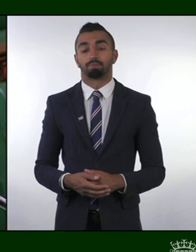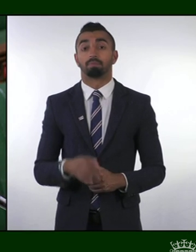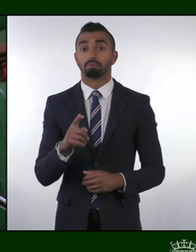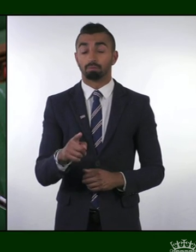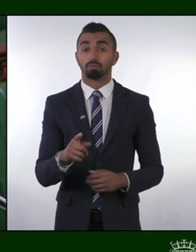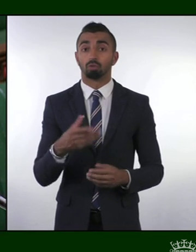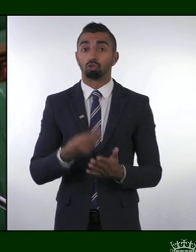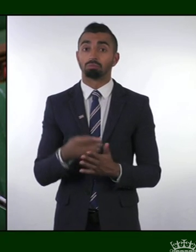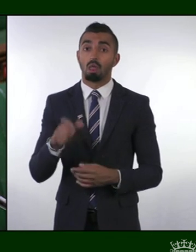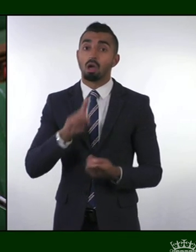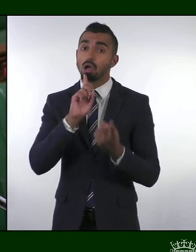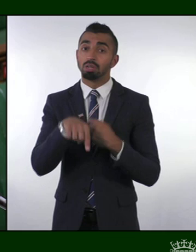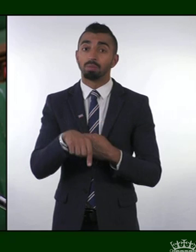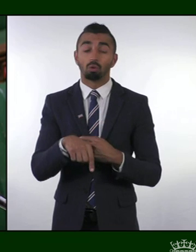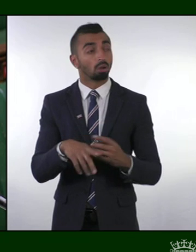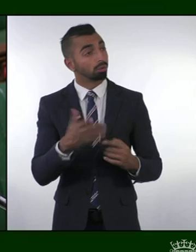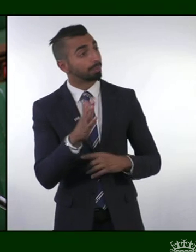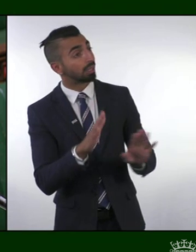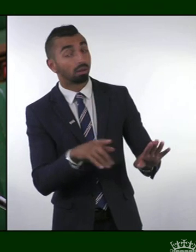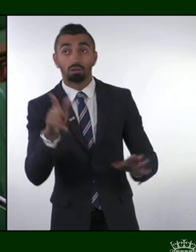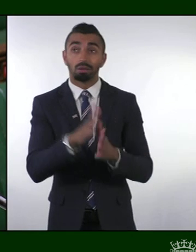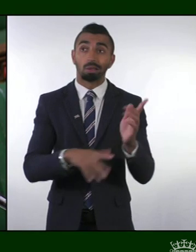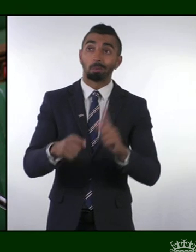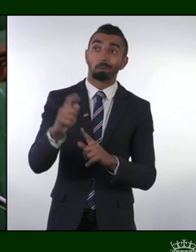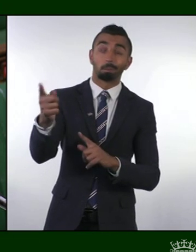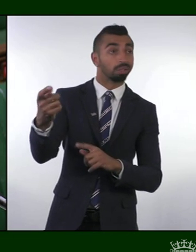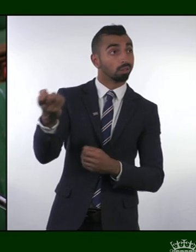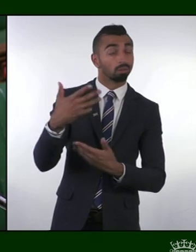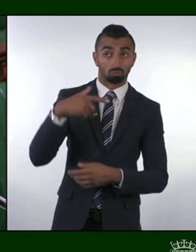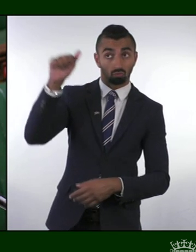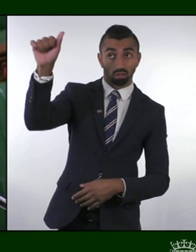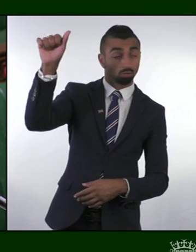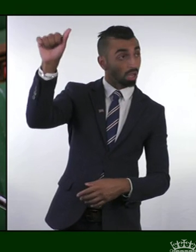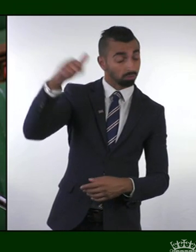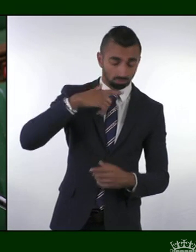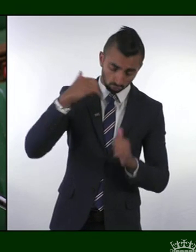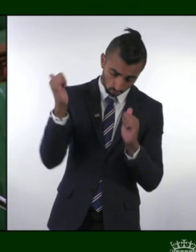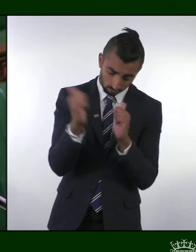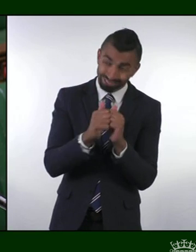He is absolutely right: these interventions are specific to the moment that we face now.